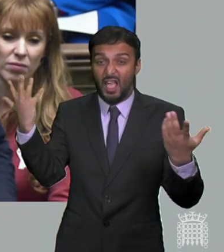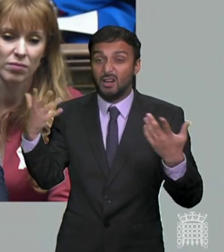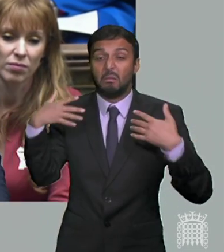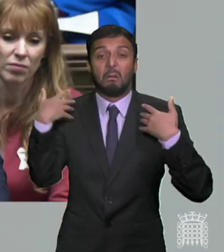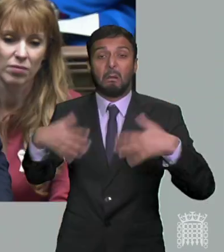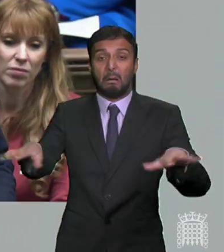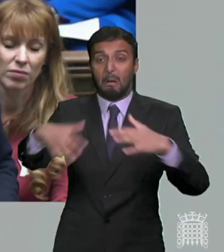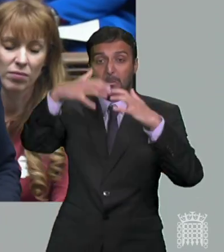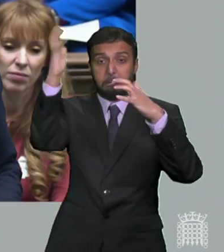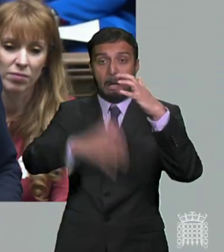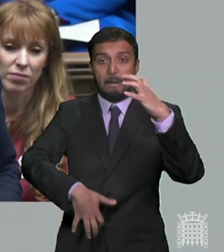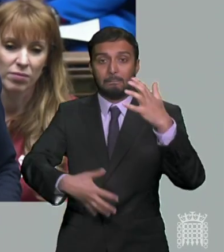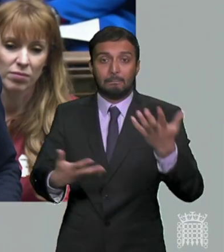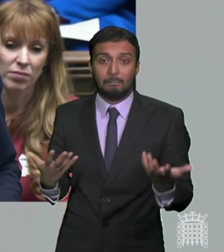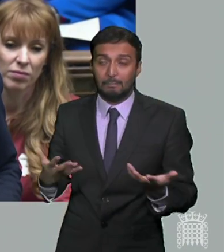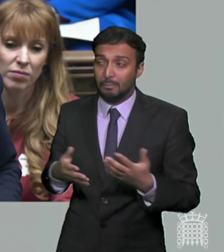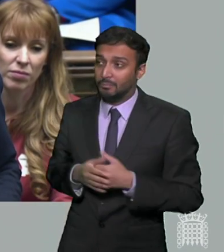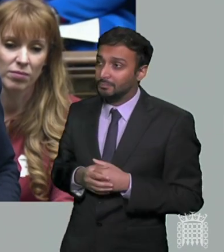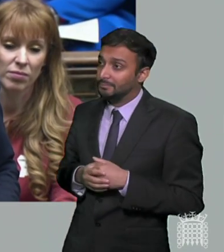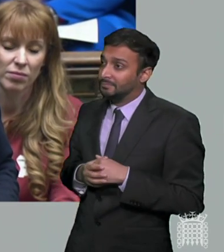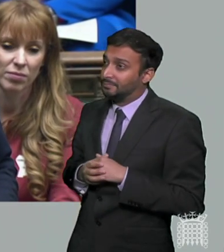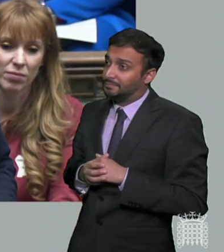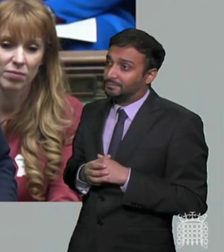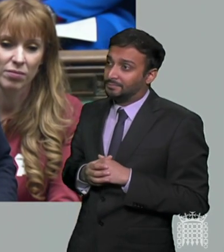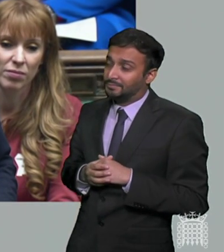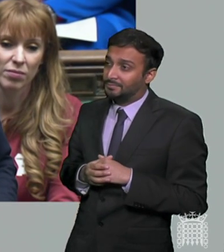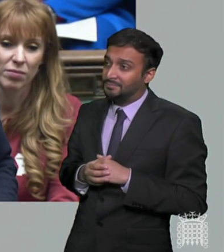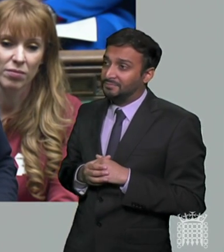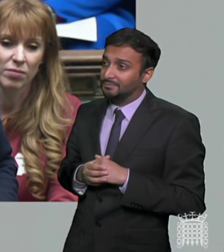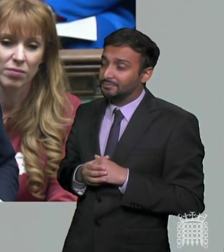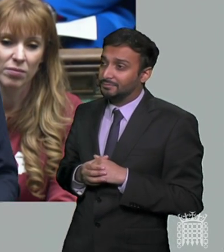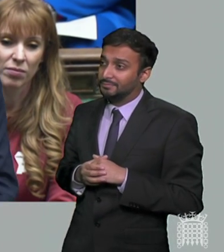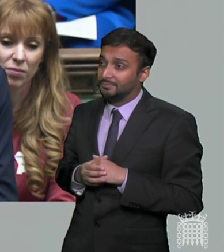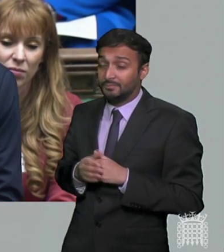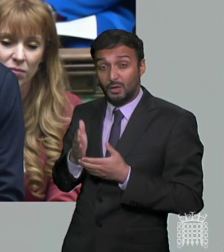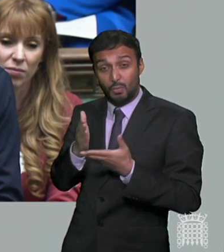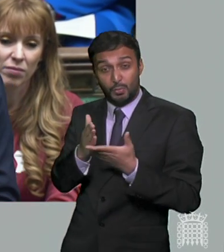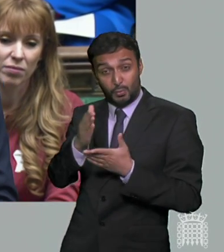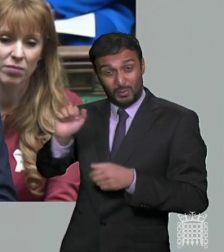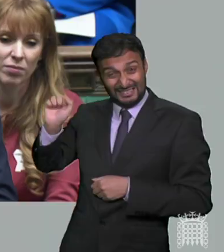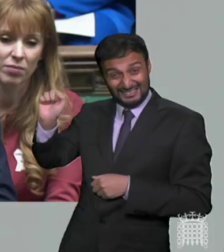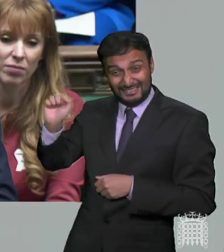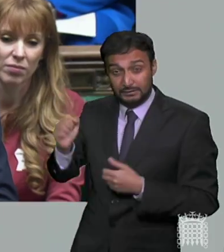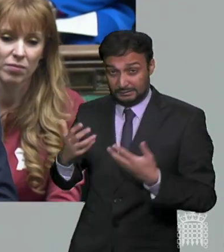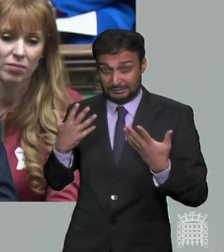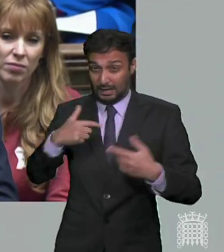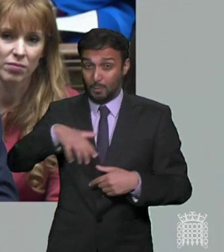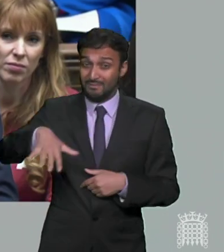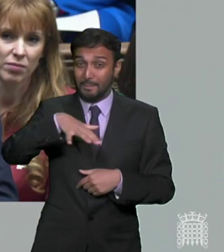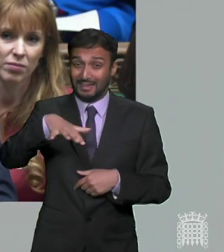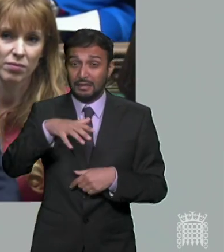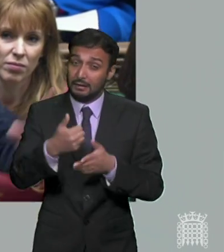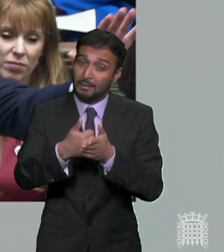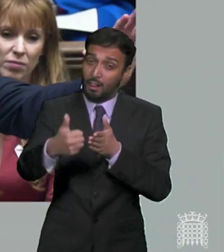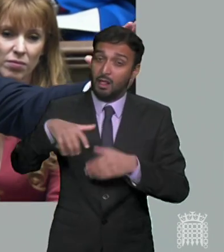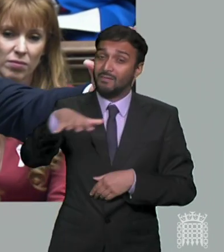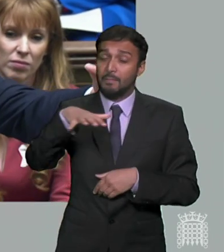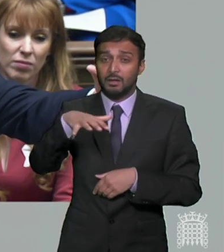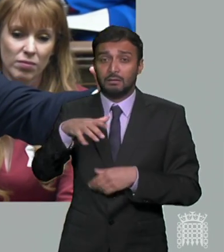And because of the changes he has made, a typical household will end up with tax increases of £1,400.